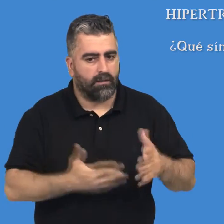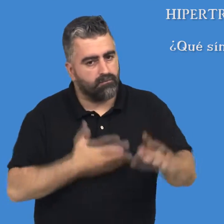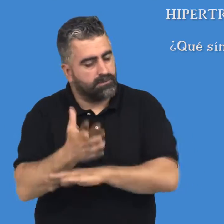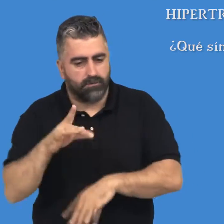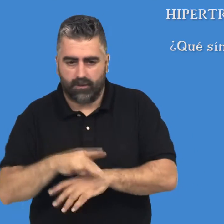ir